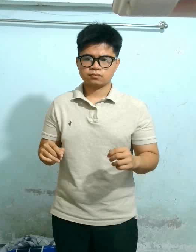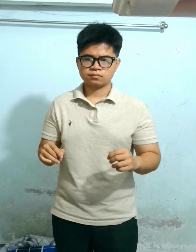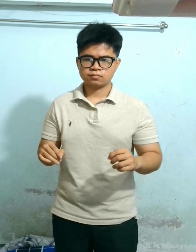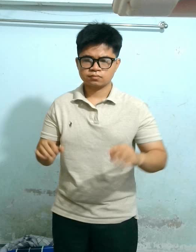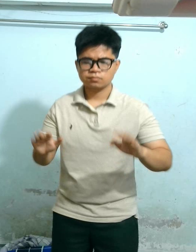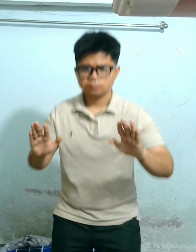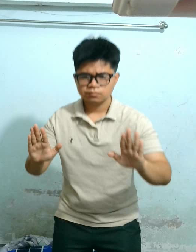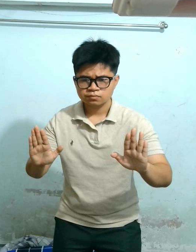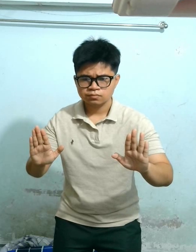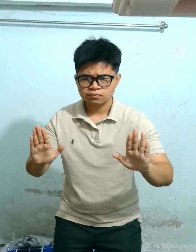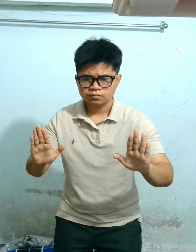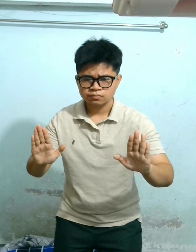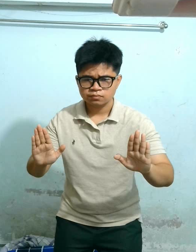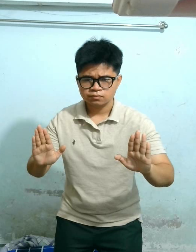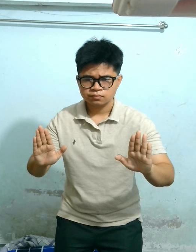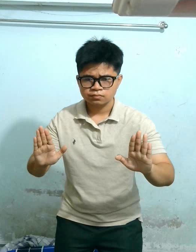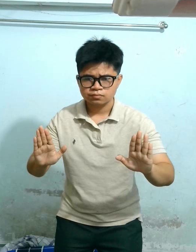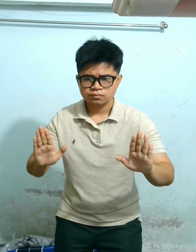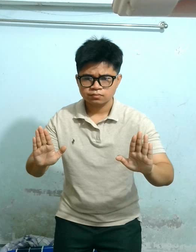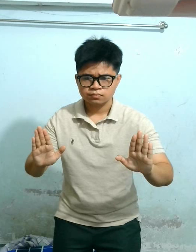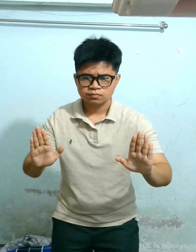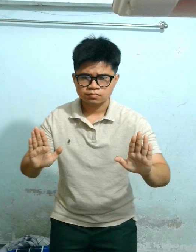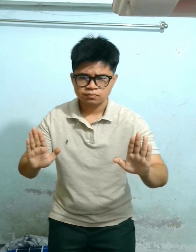dung lai